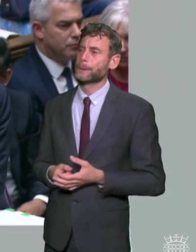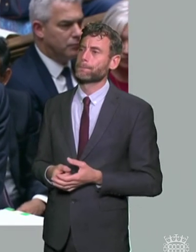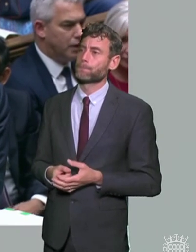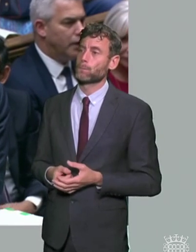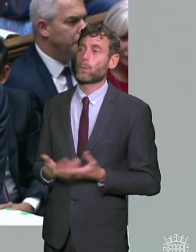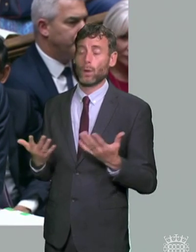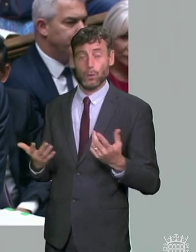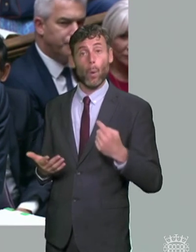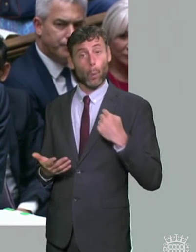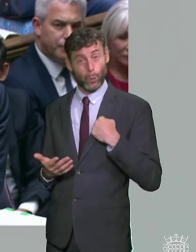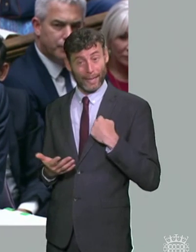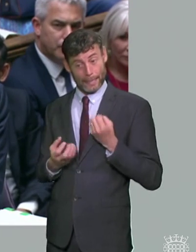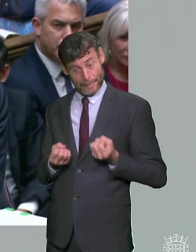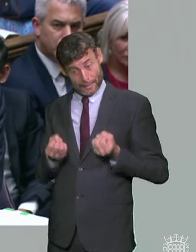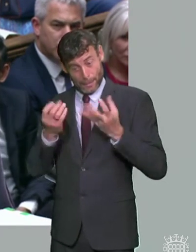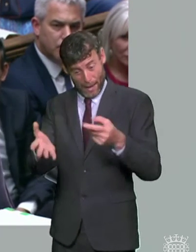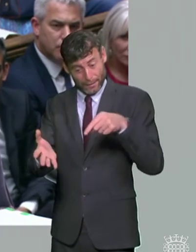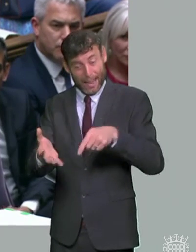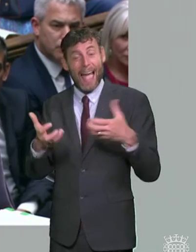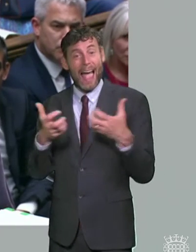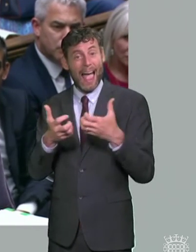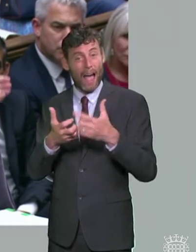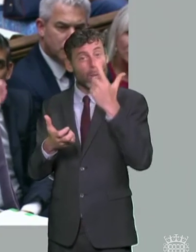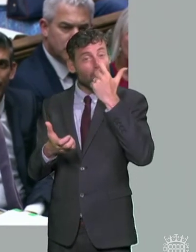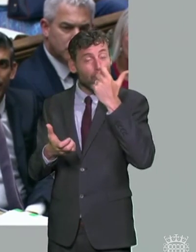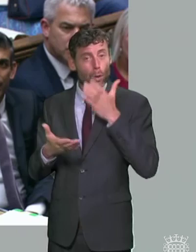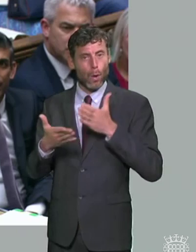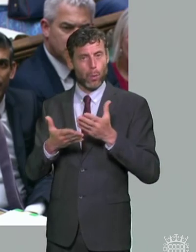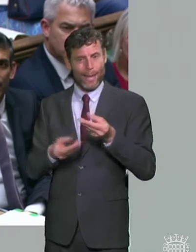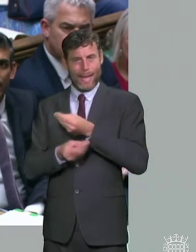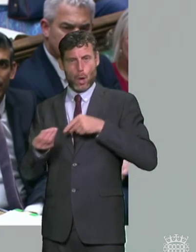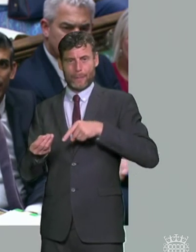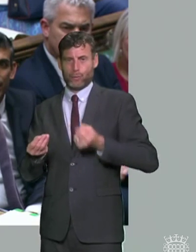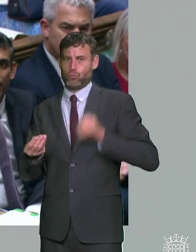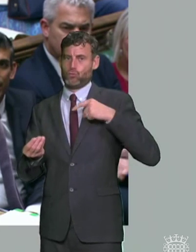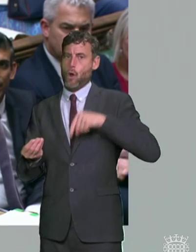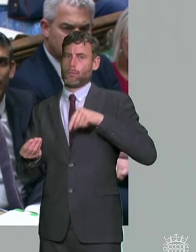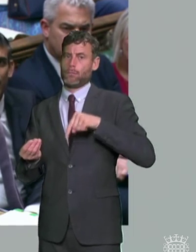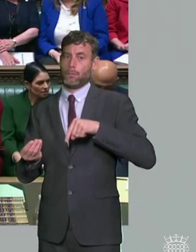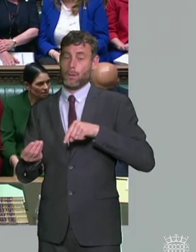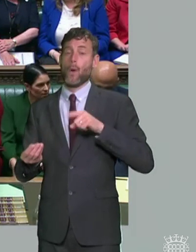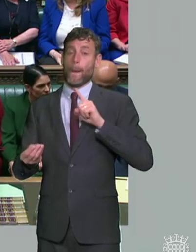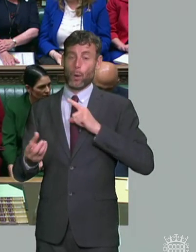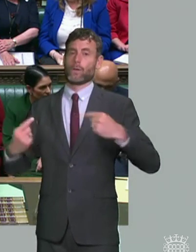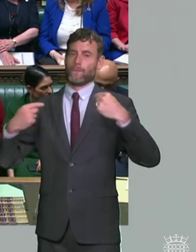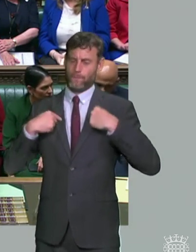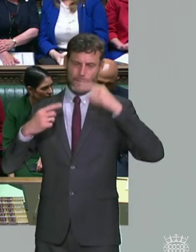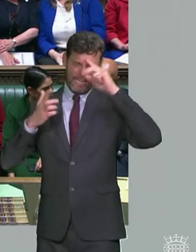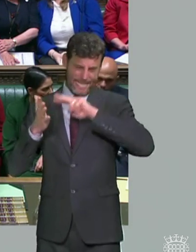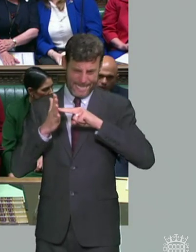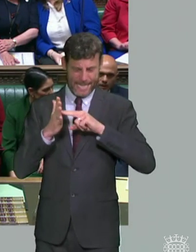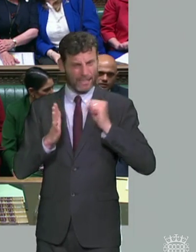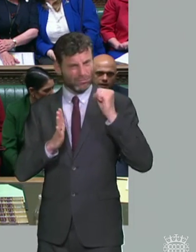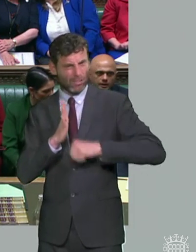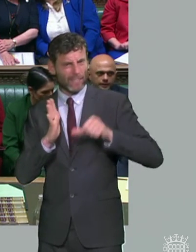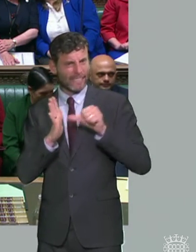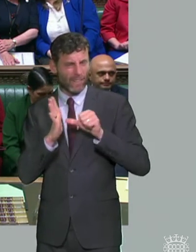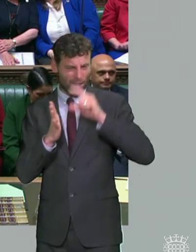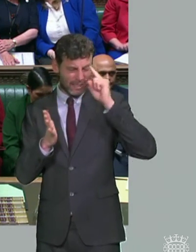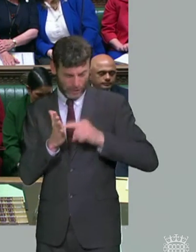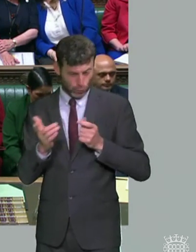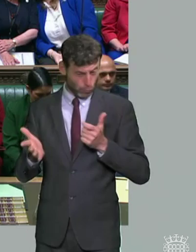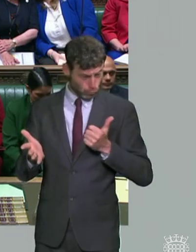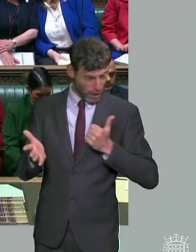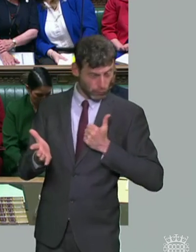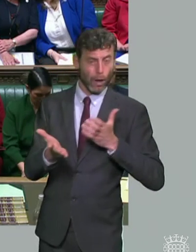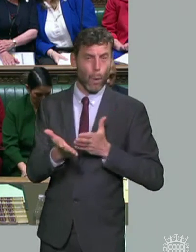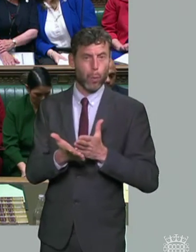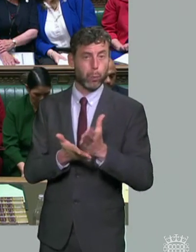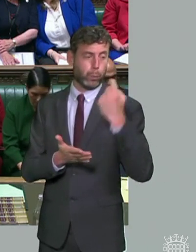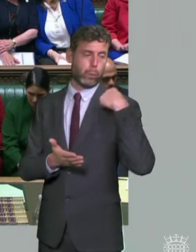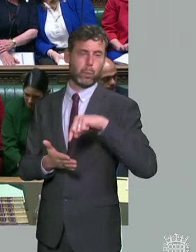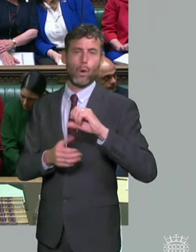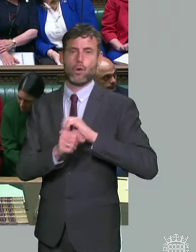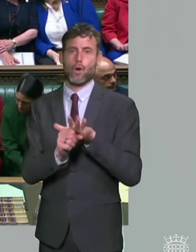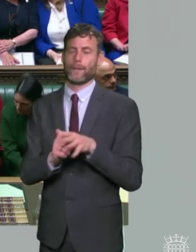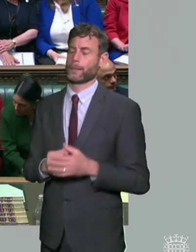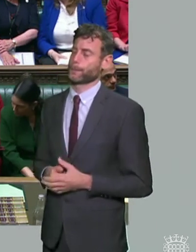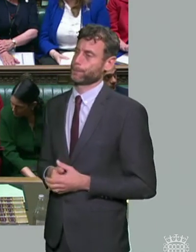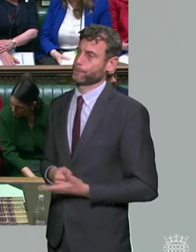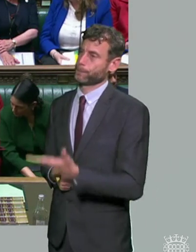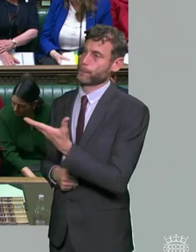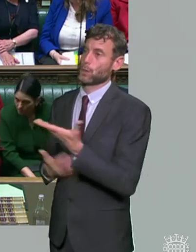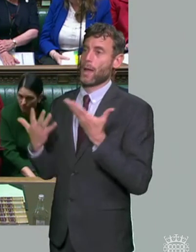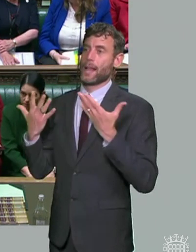The only reason we can do it, as I have said before to the House, is because of the strength of the economy and the brave, tough calls we got right during the pandemic.